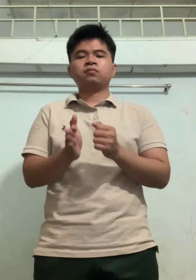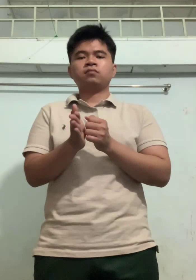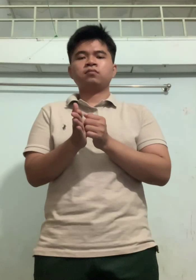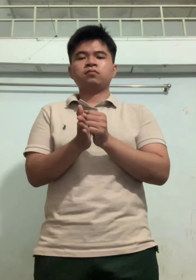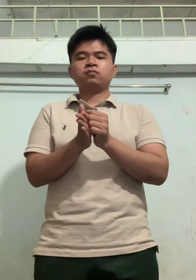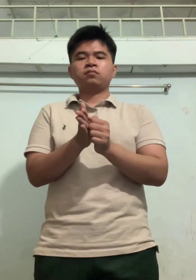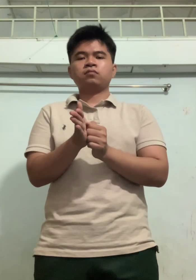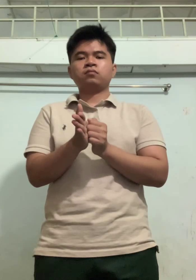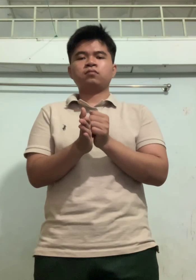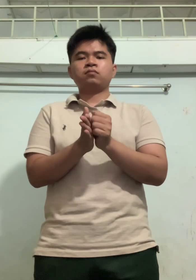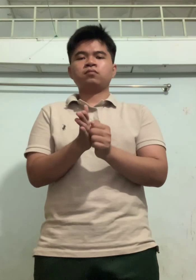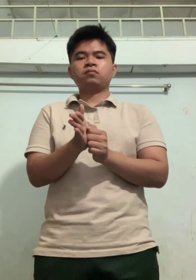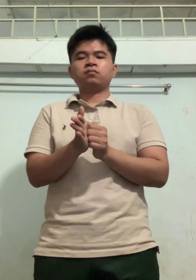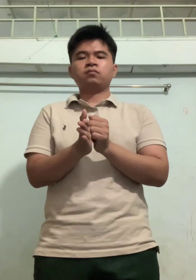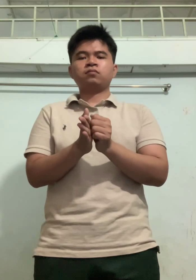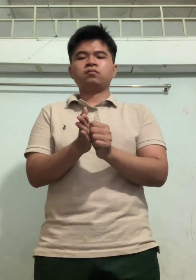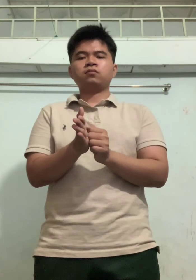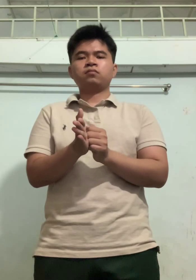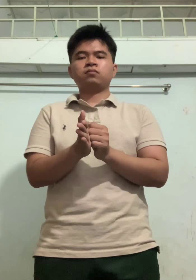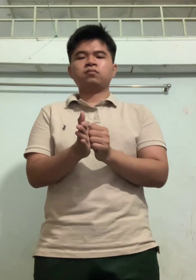thang